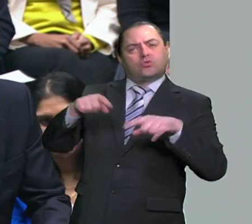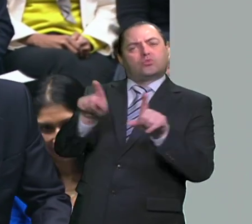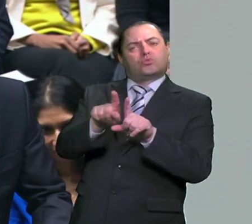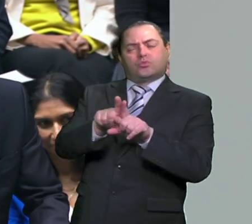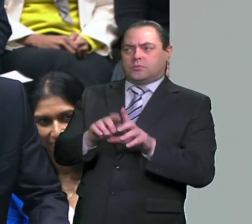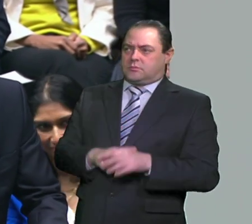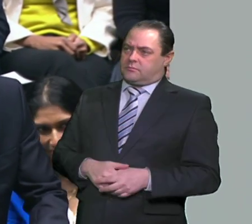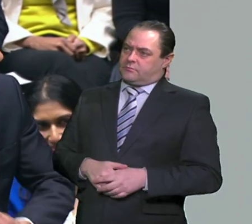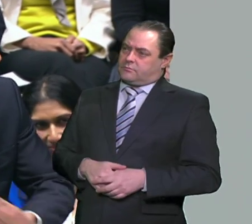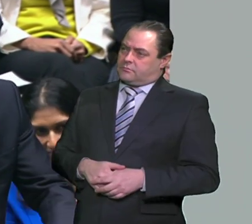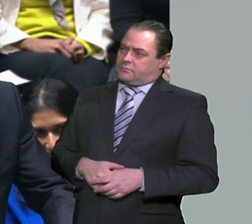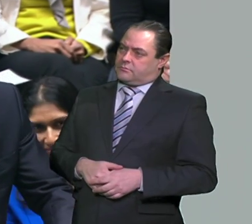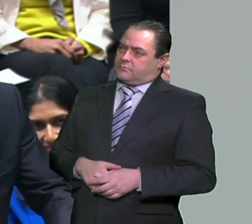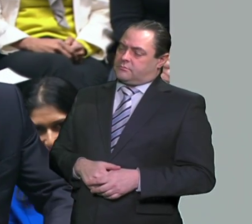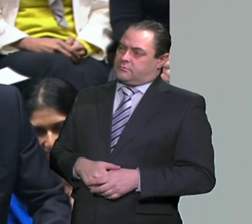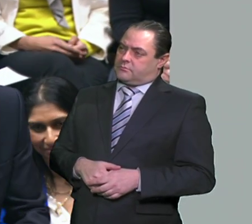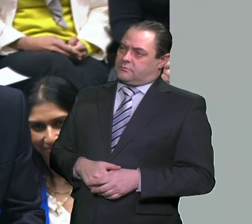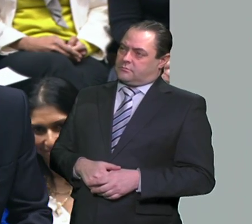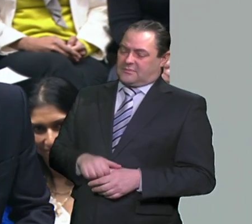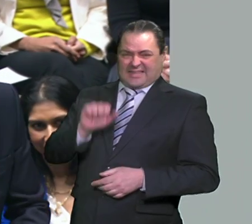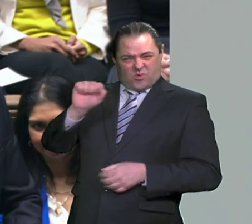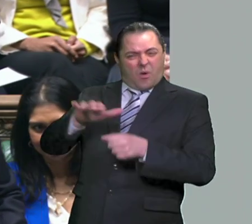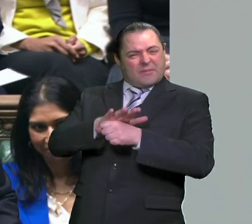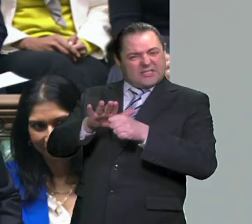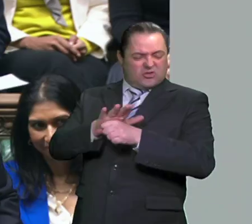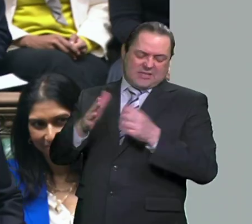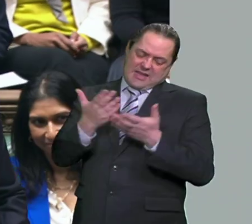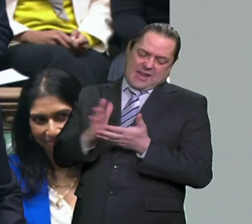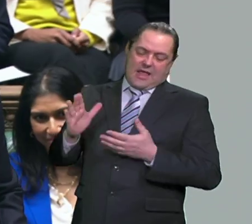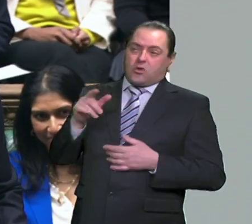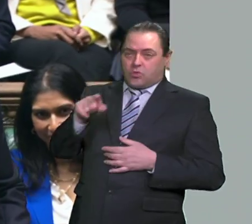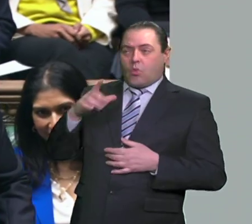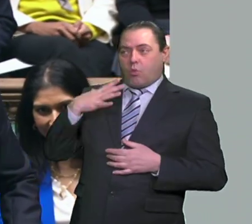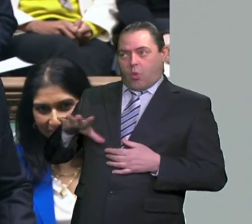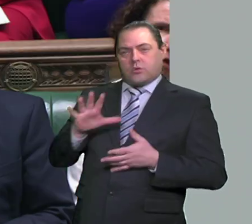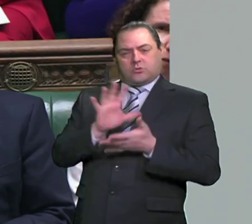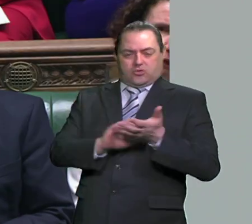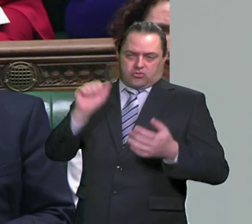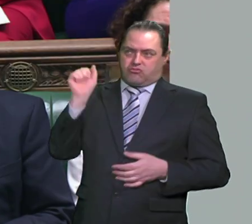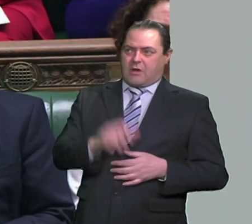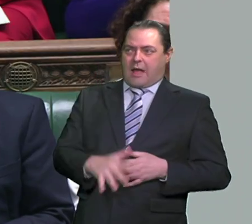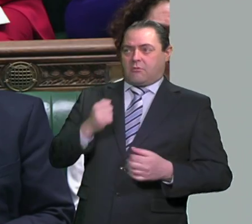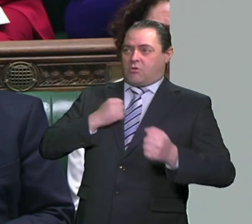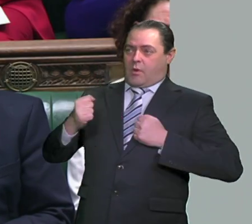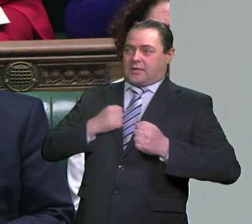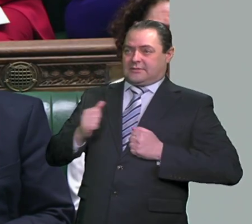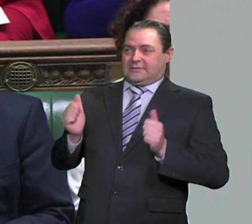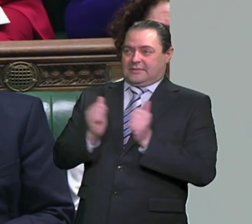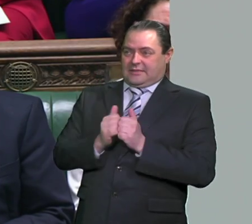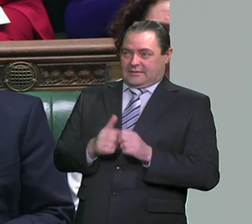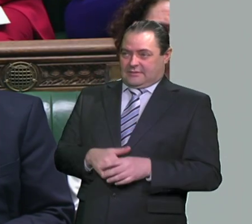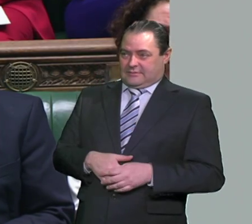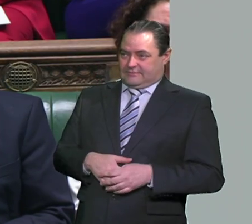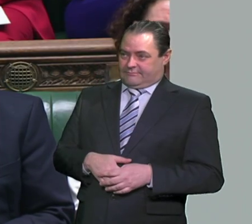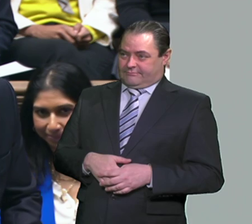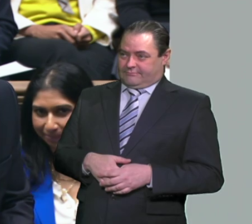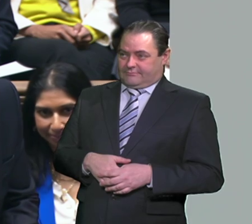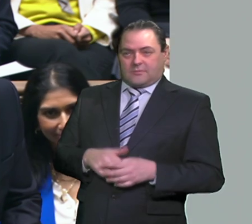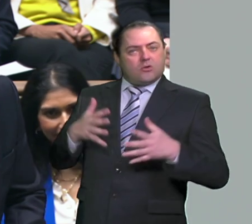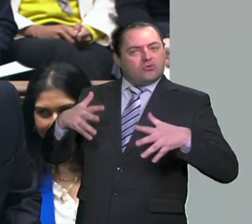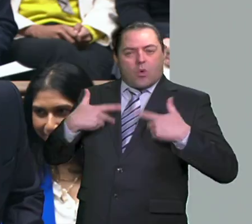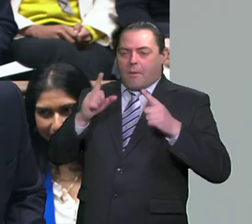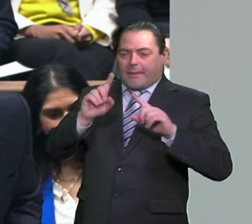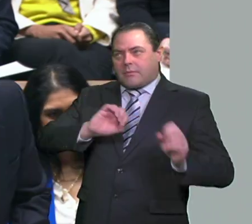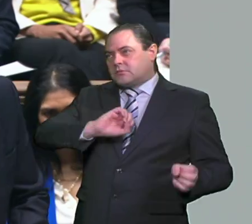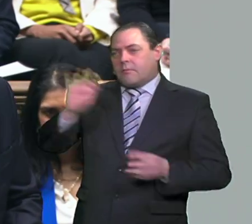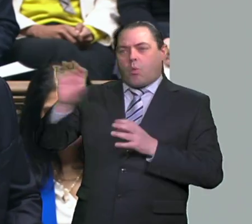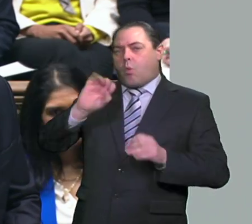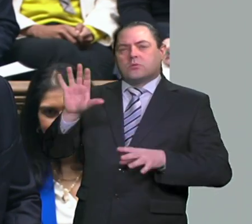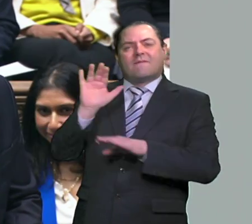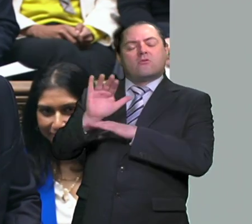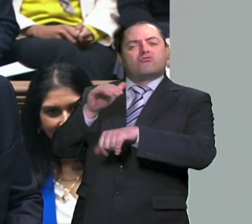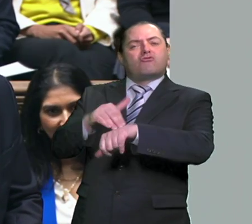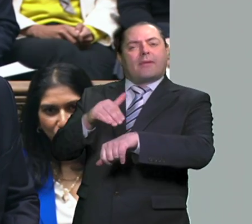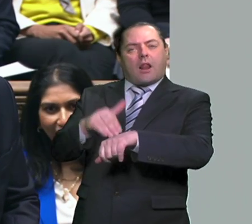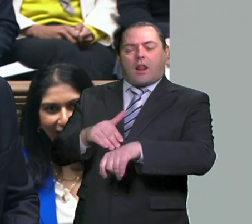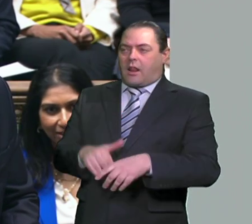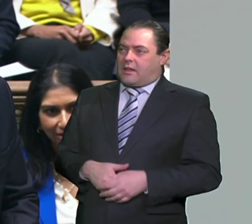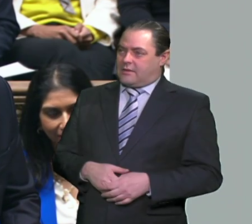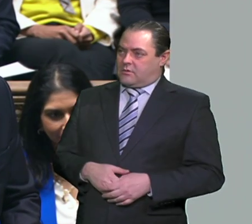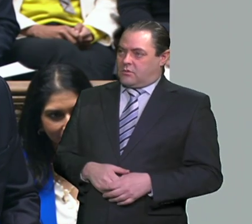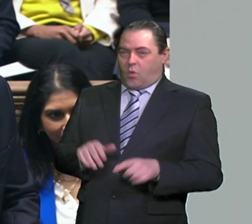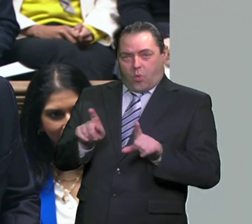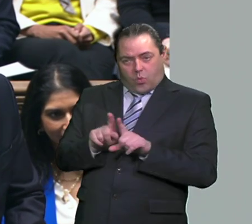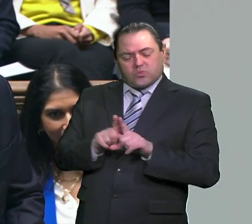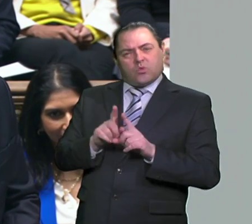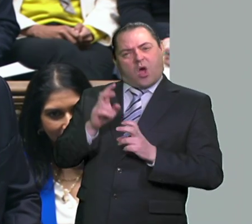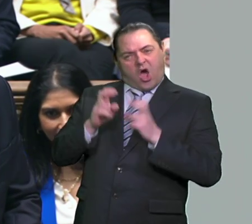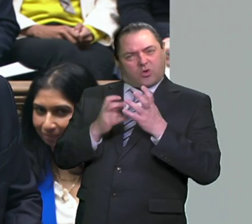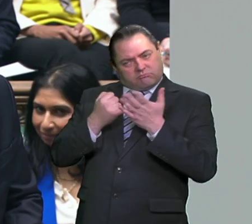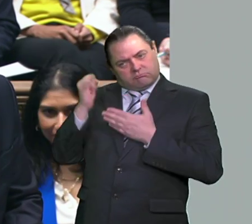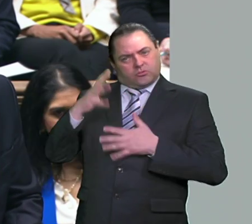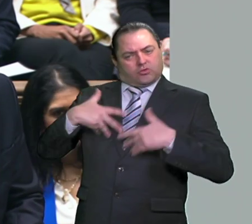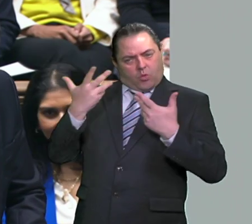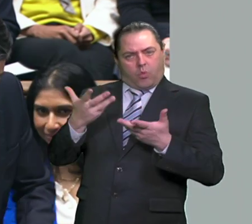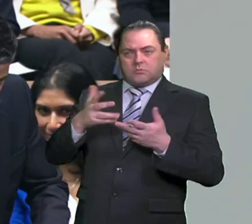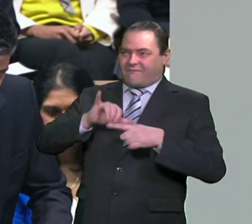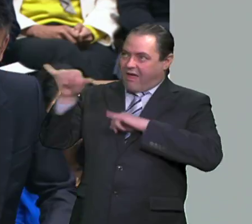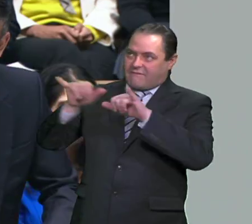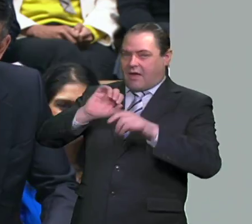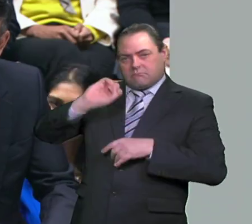His position is clear: he wanted to, in his words, scrap the Rwanda deal, he voted against measures to deport foreign criminals, and he even argued against deportation flights.